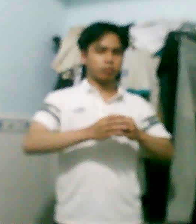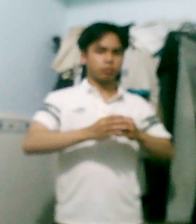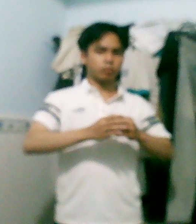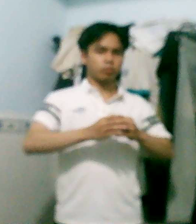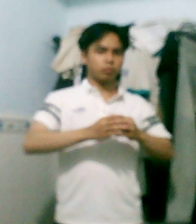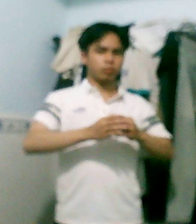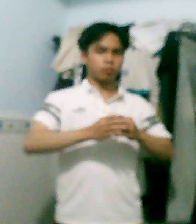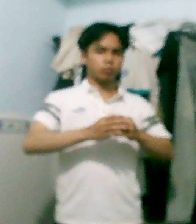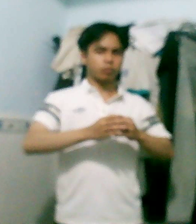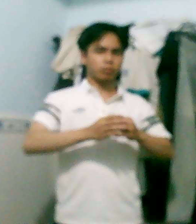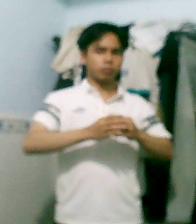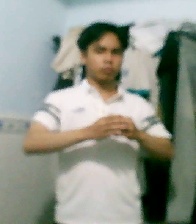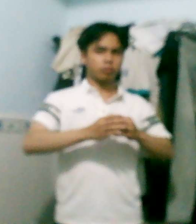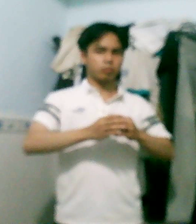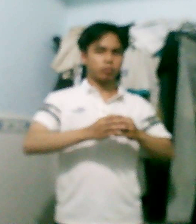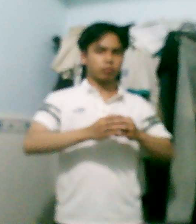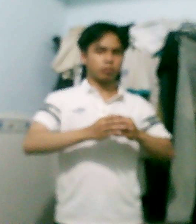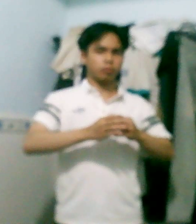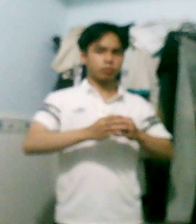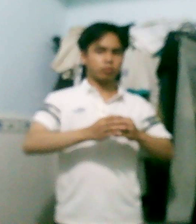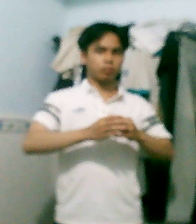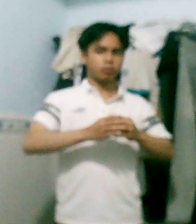nhom